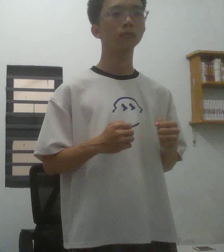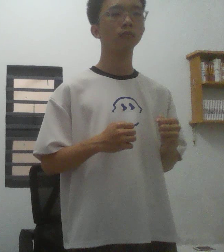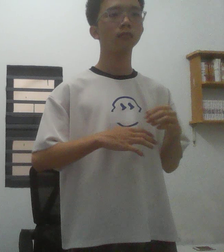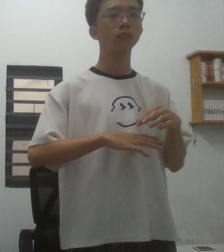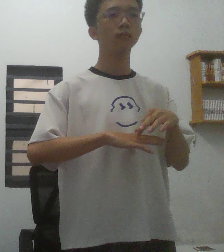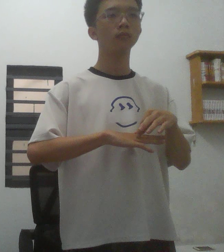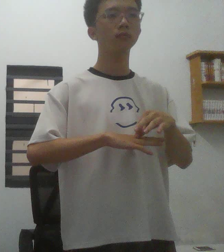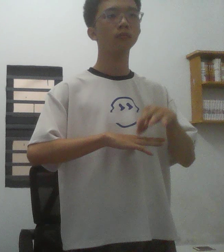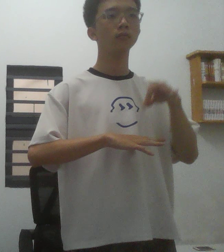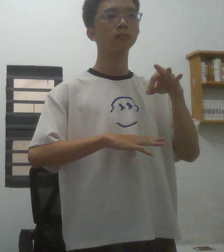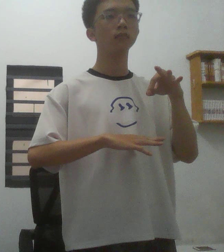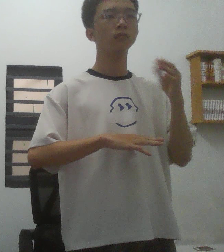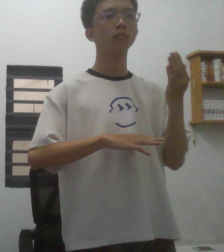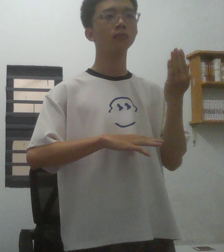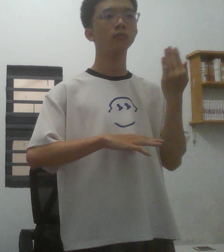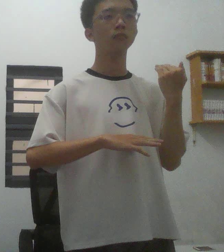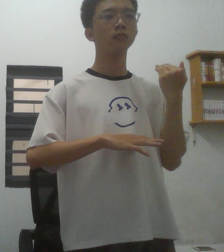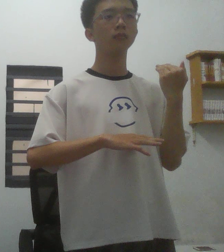tuan truoc